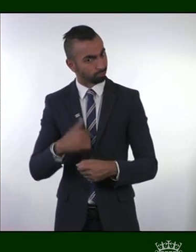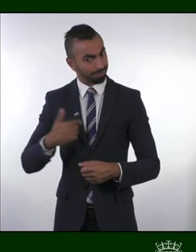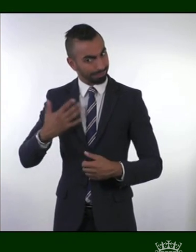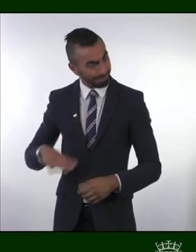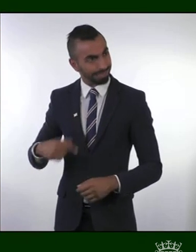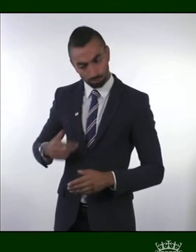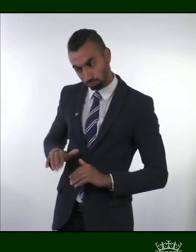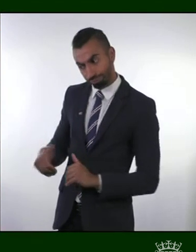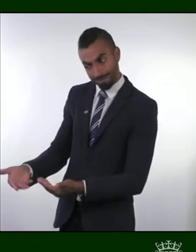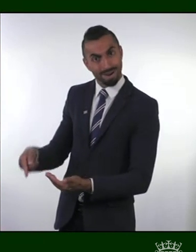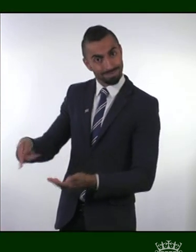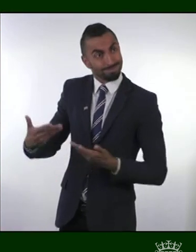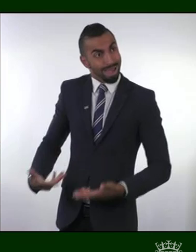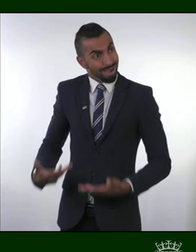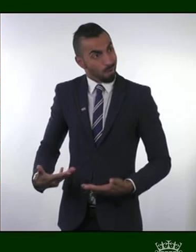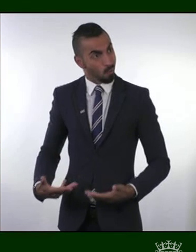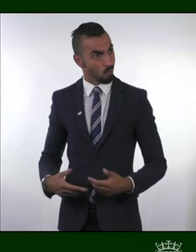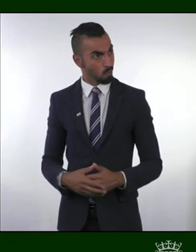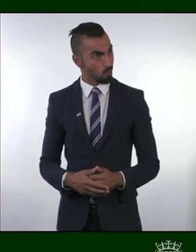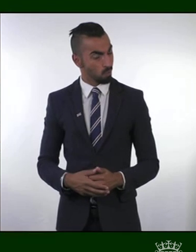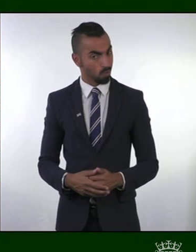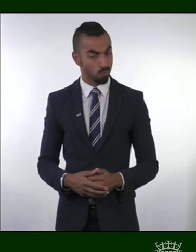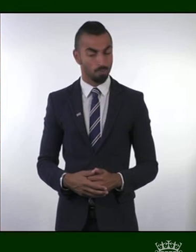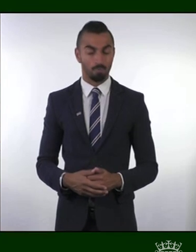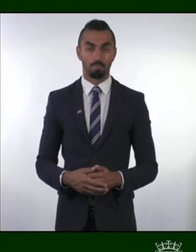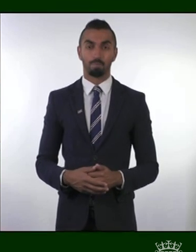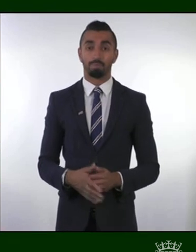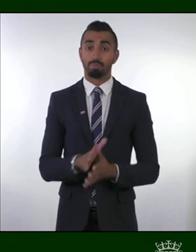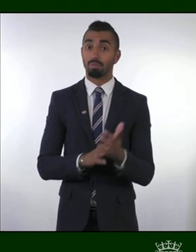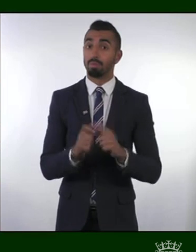I thank my right honourable Friend for the generous support he has laid out today.